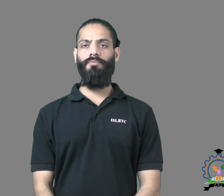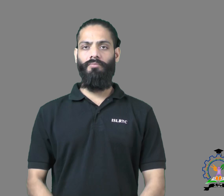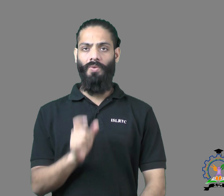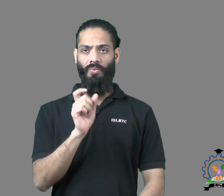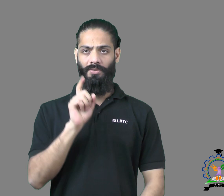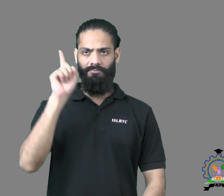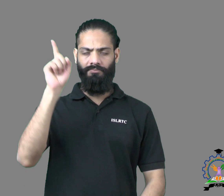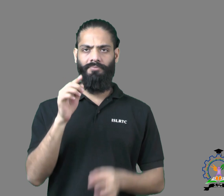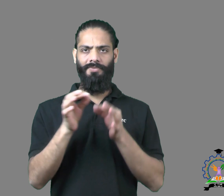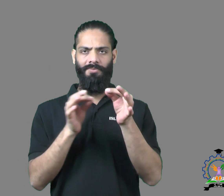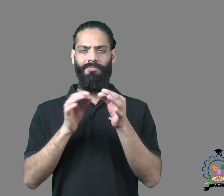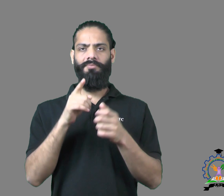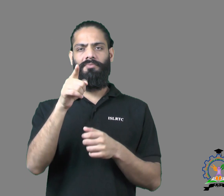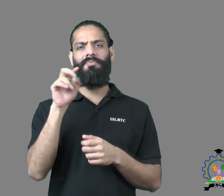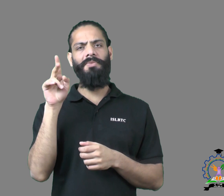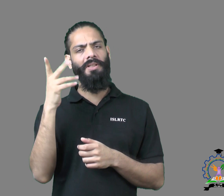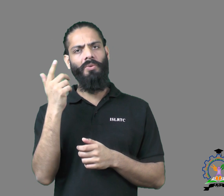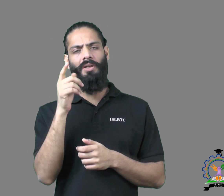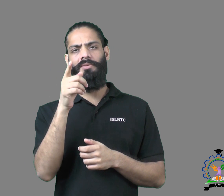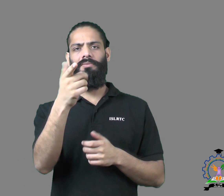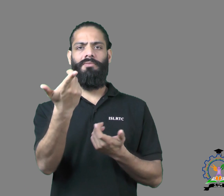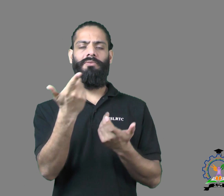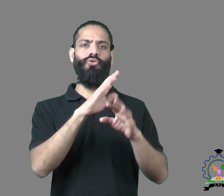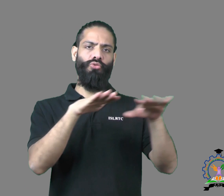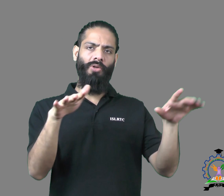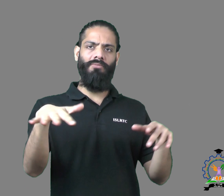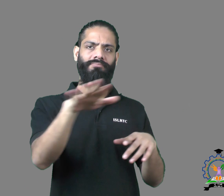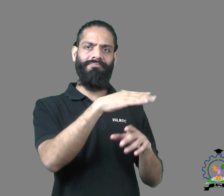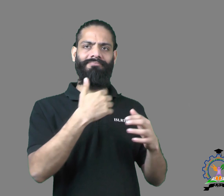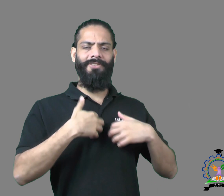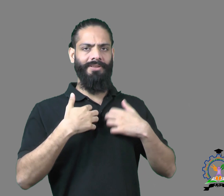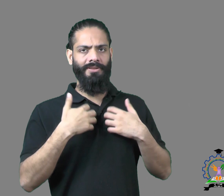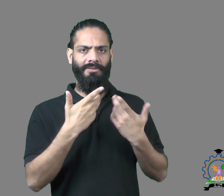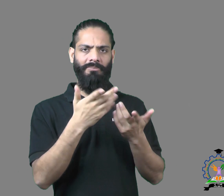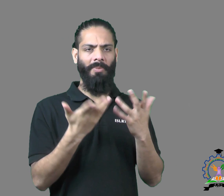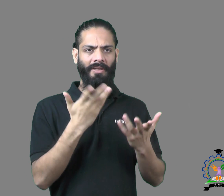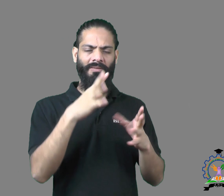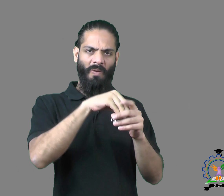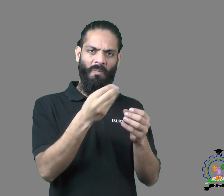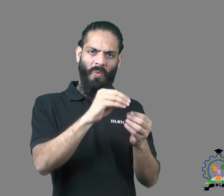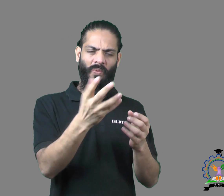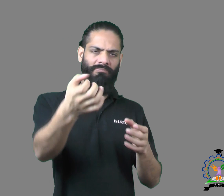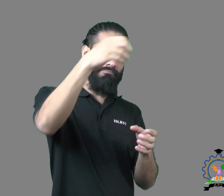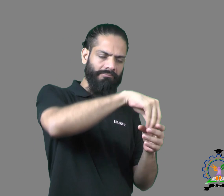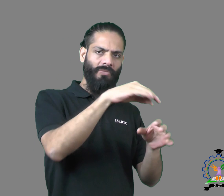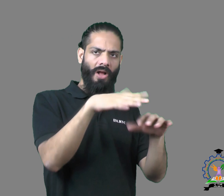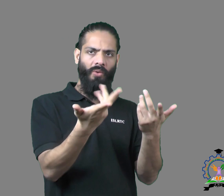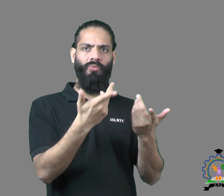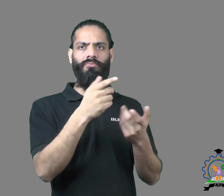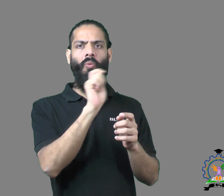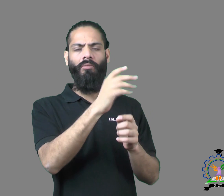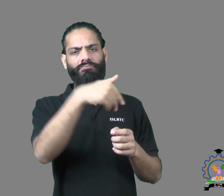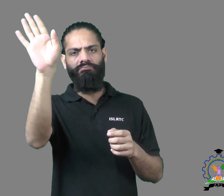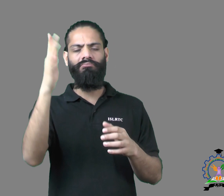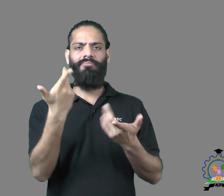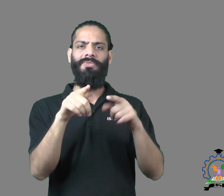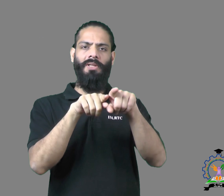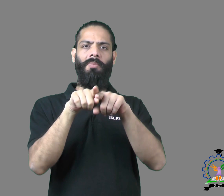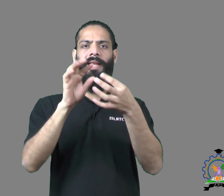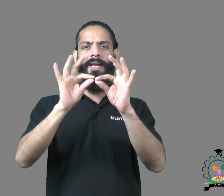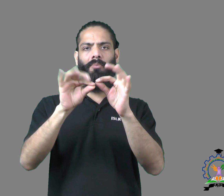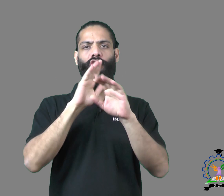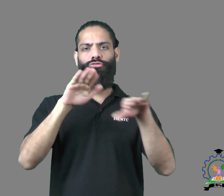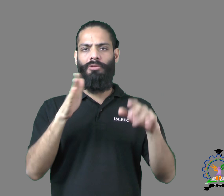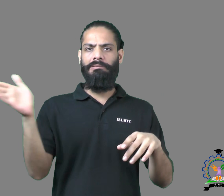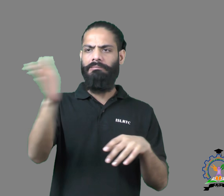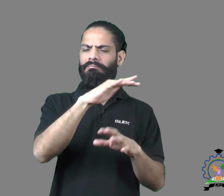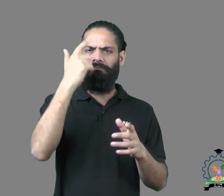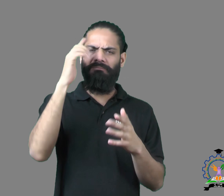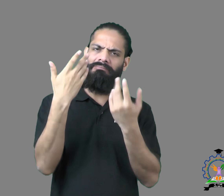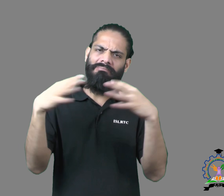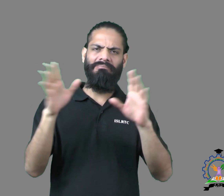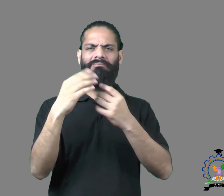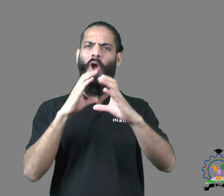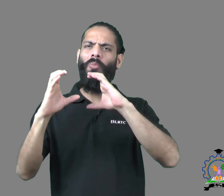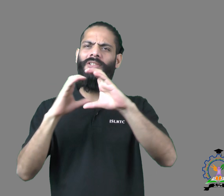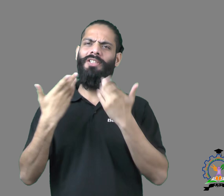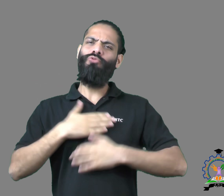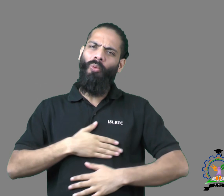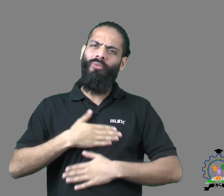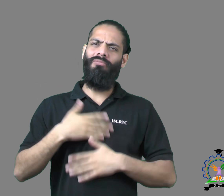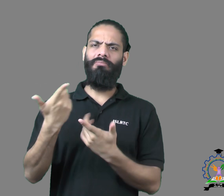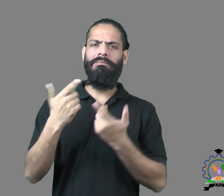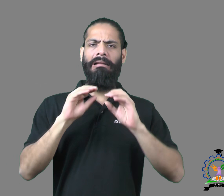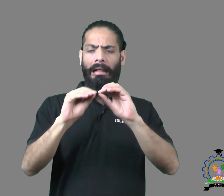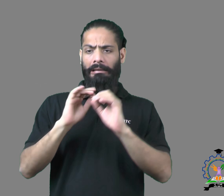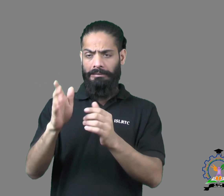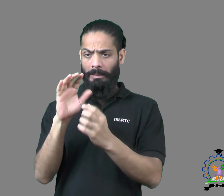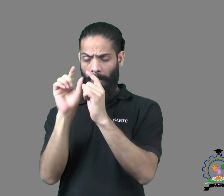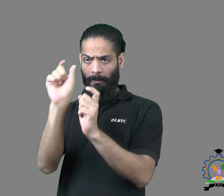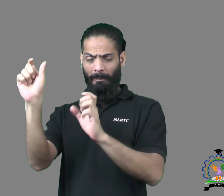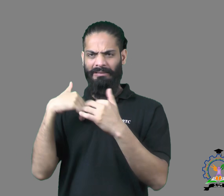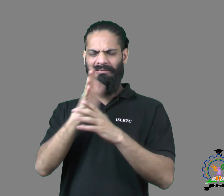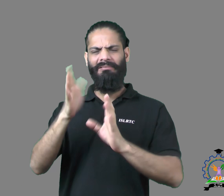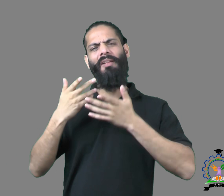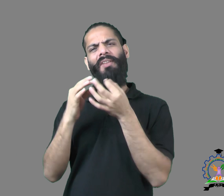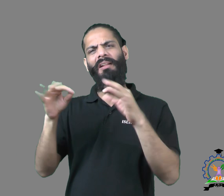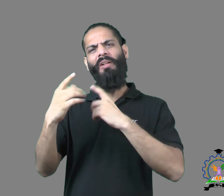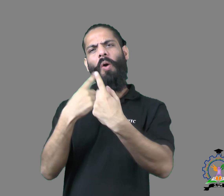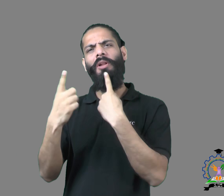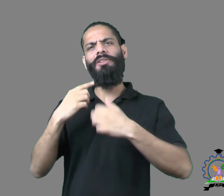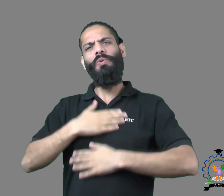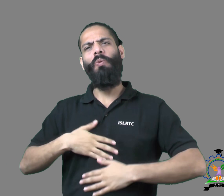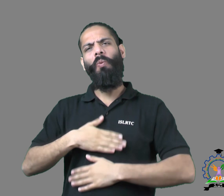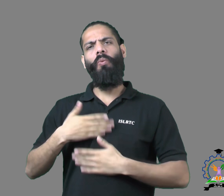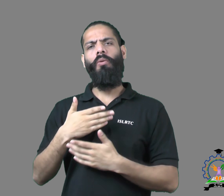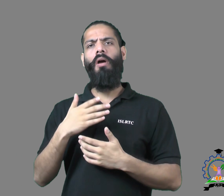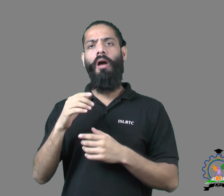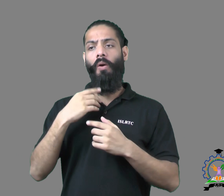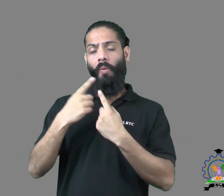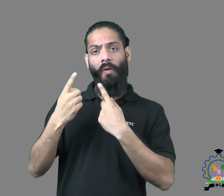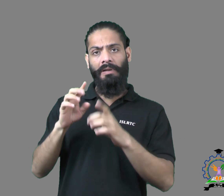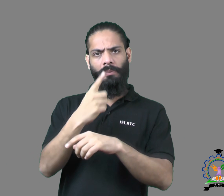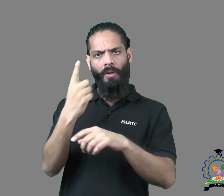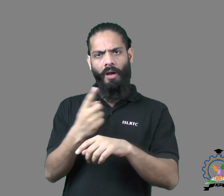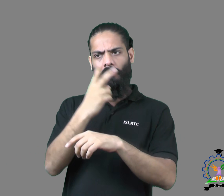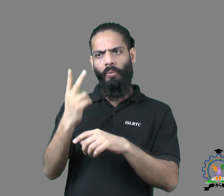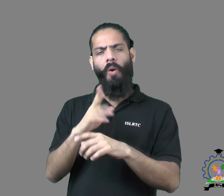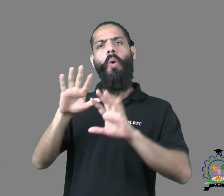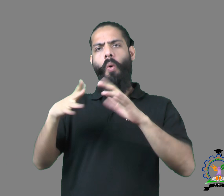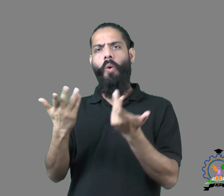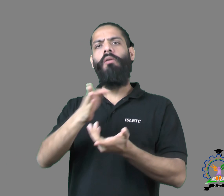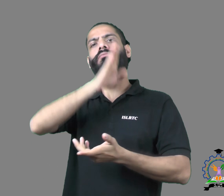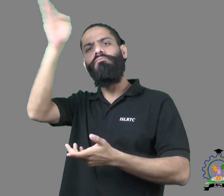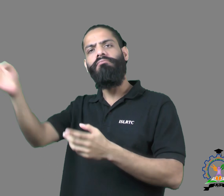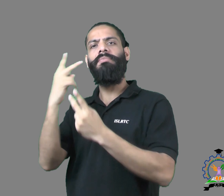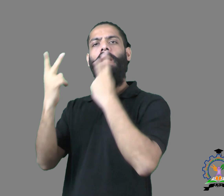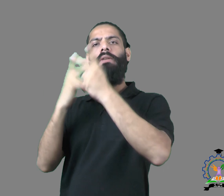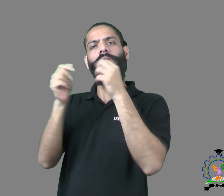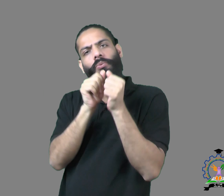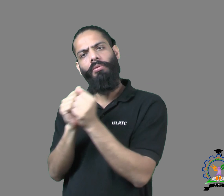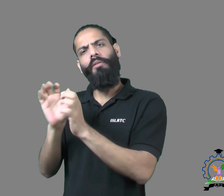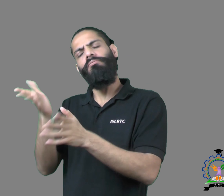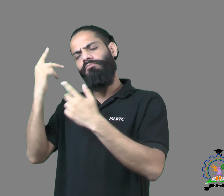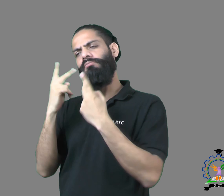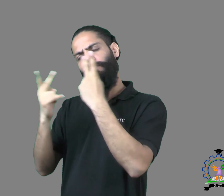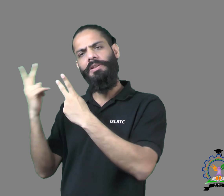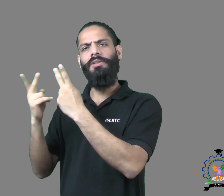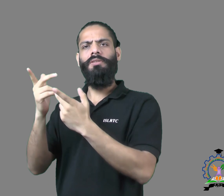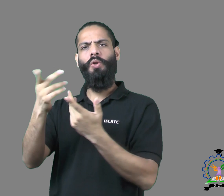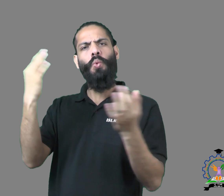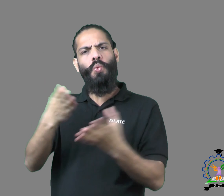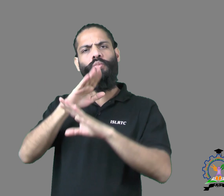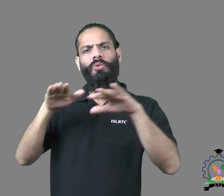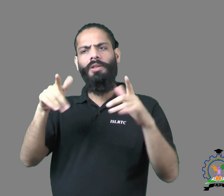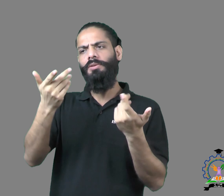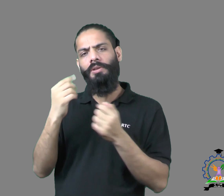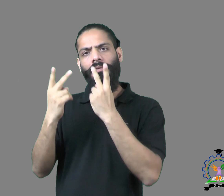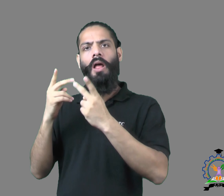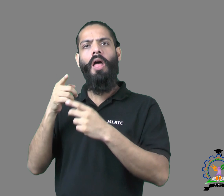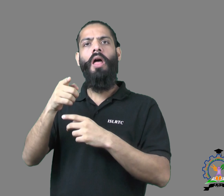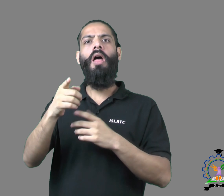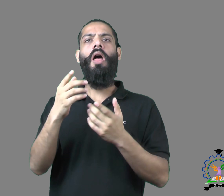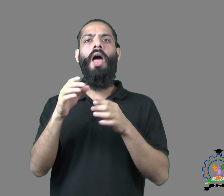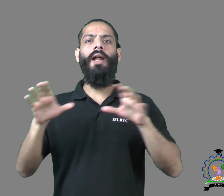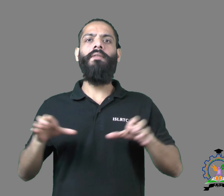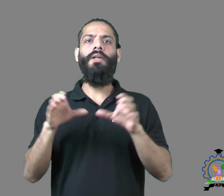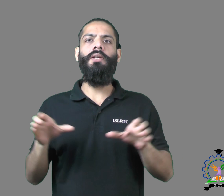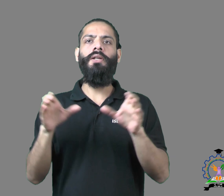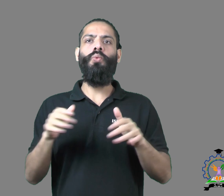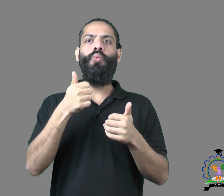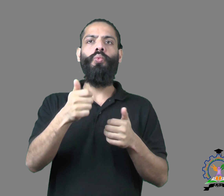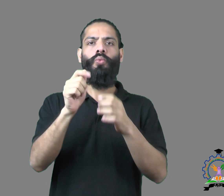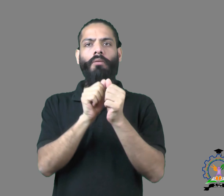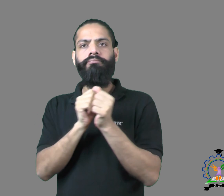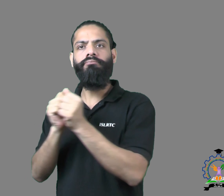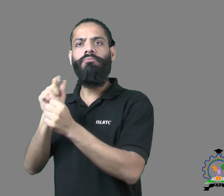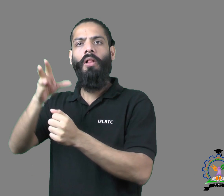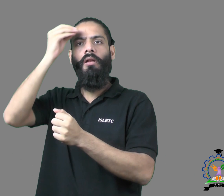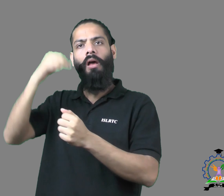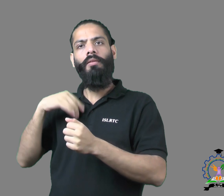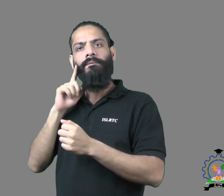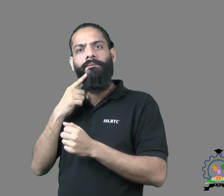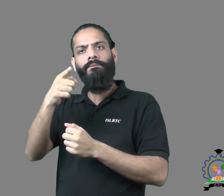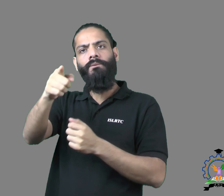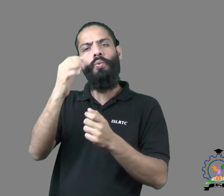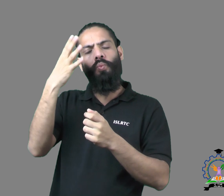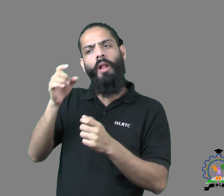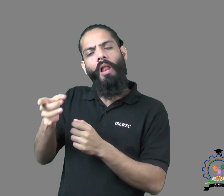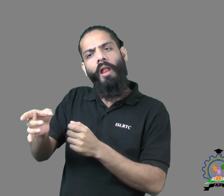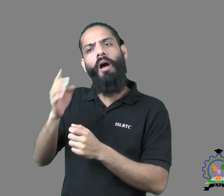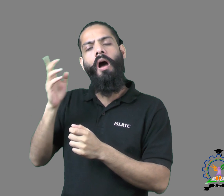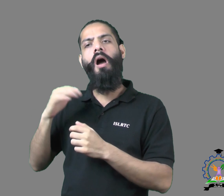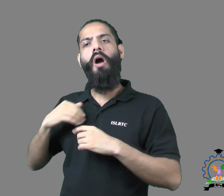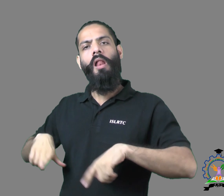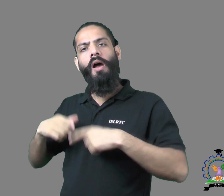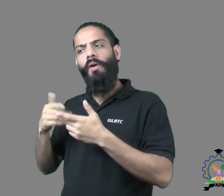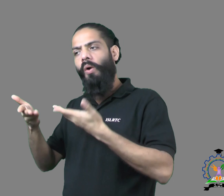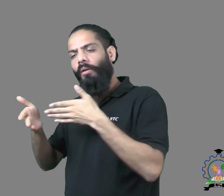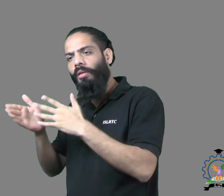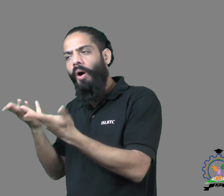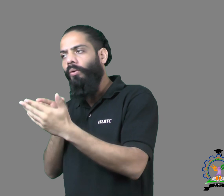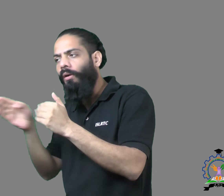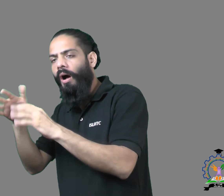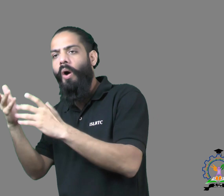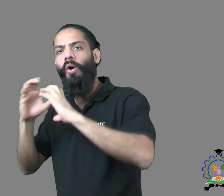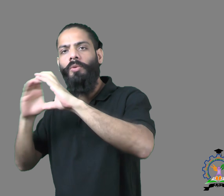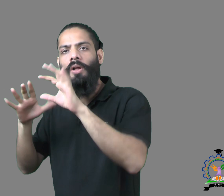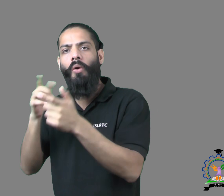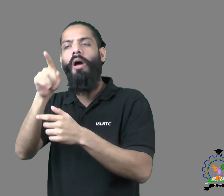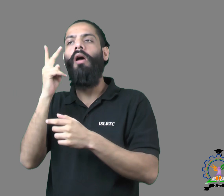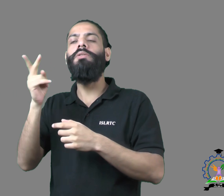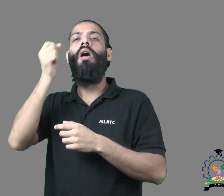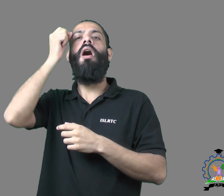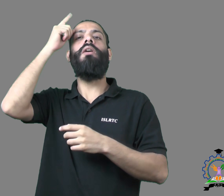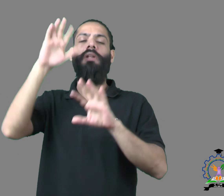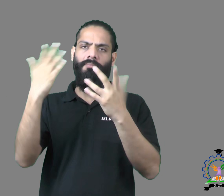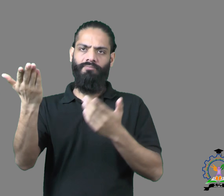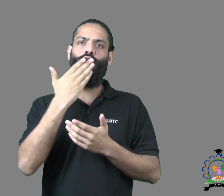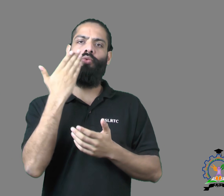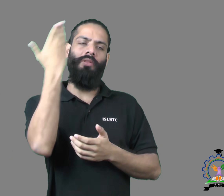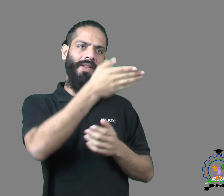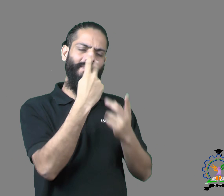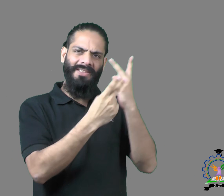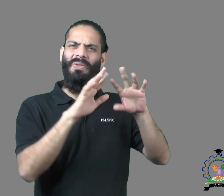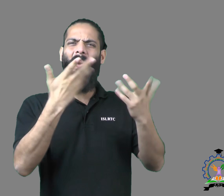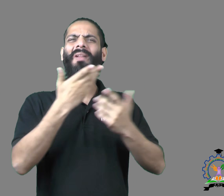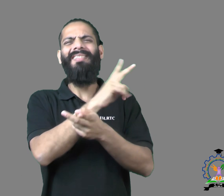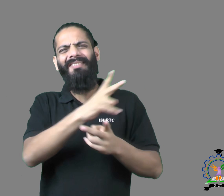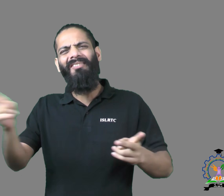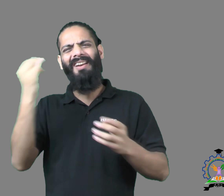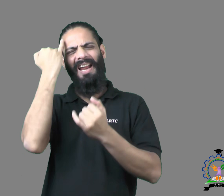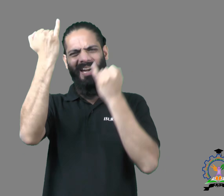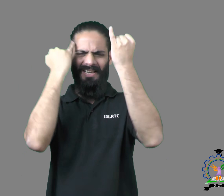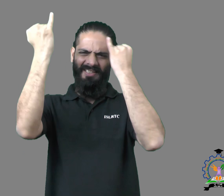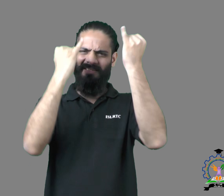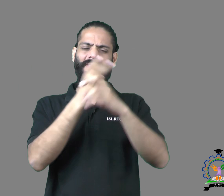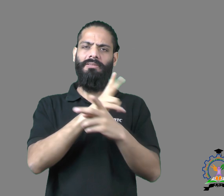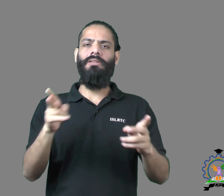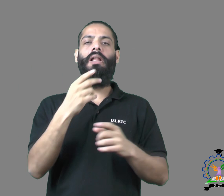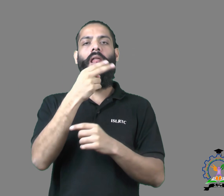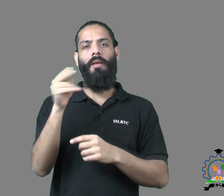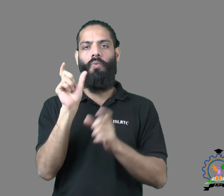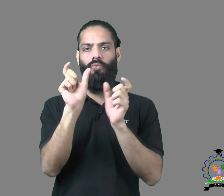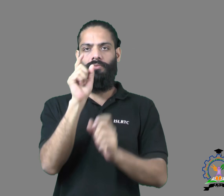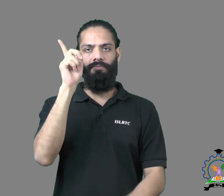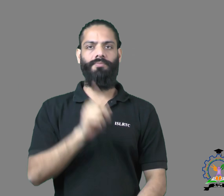Enrichment Activity